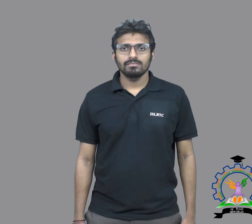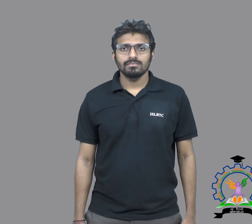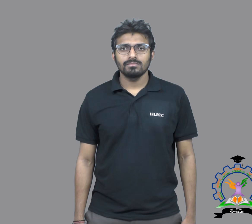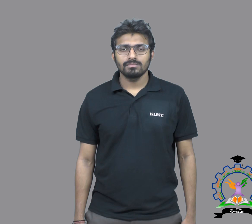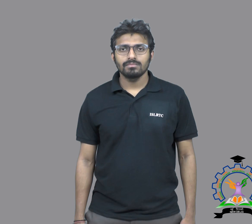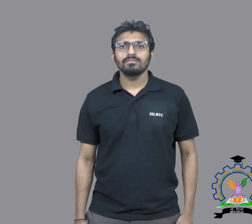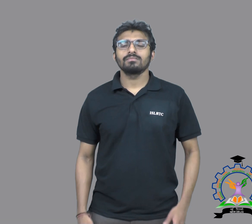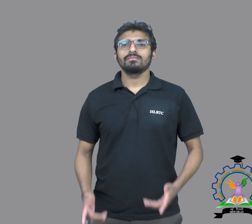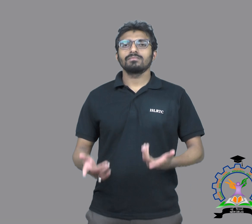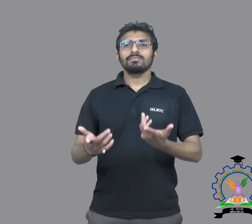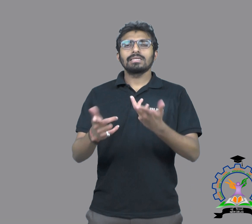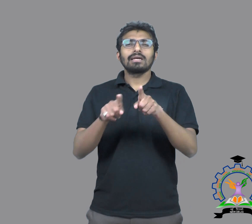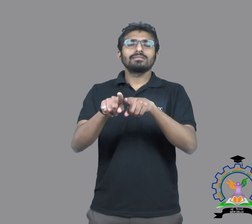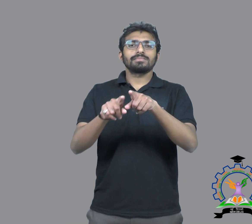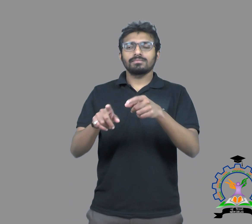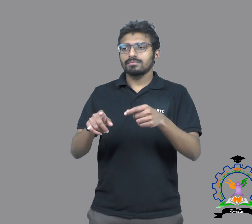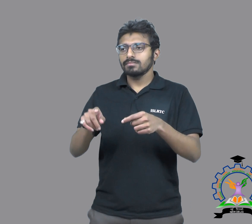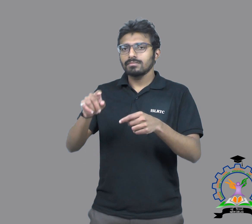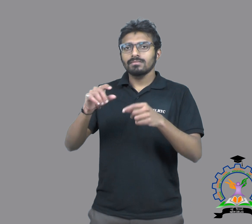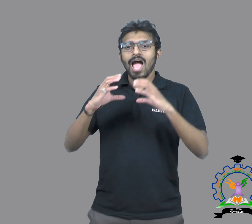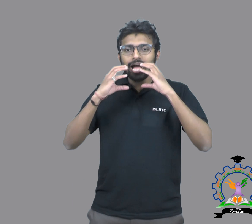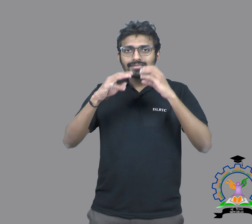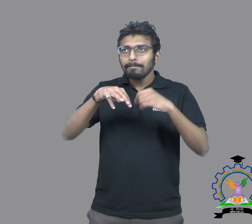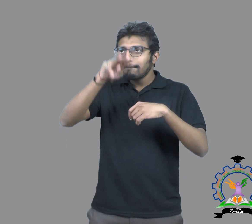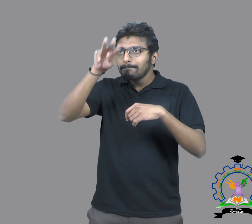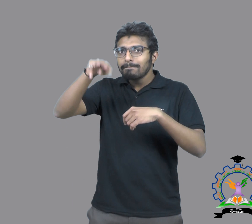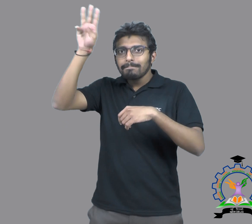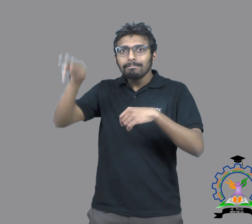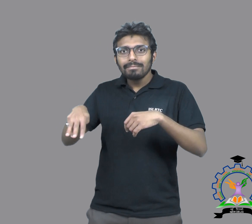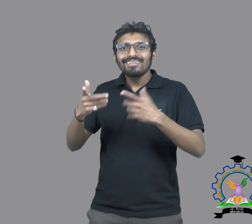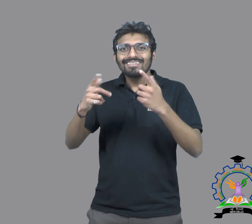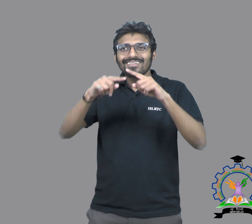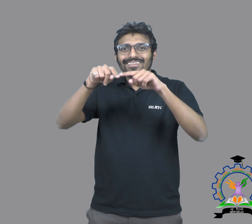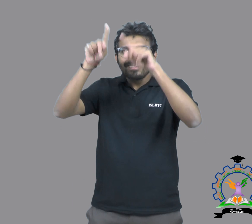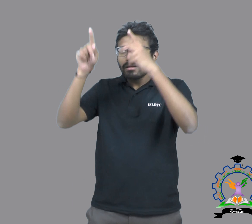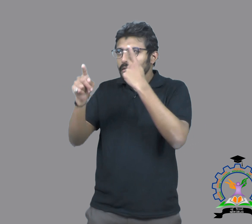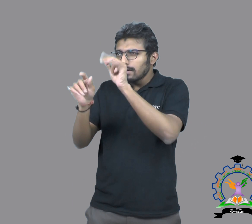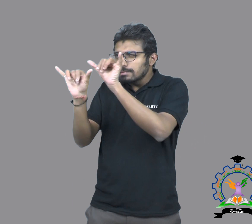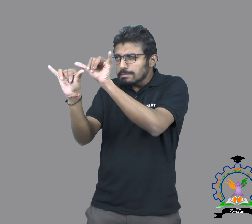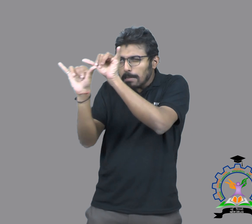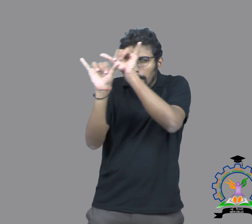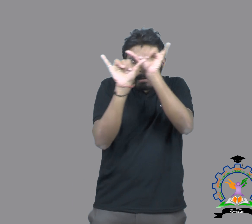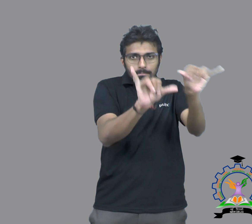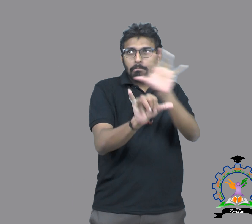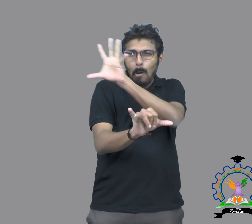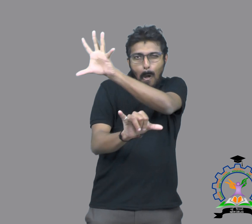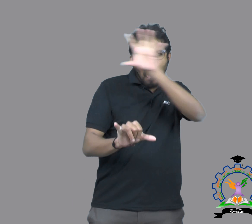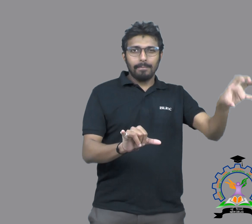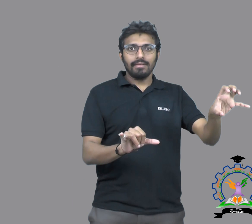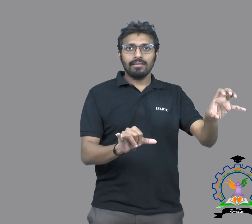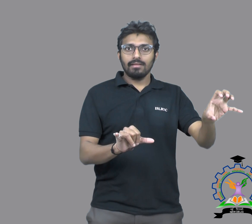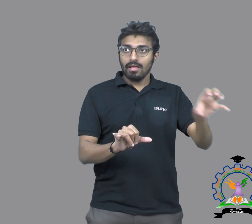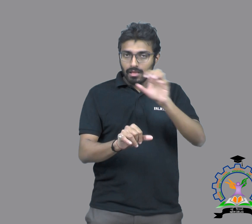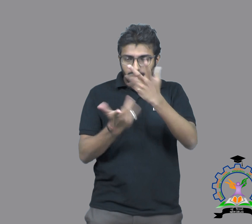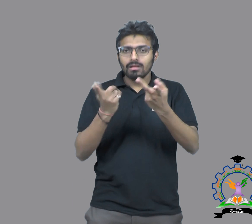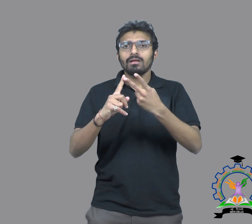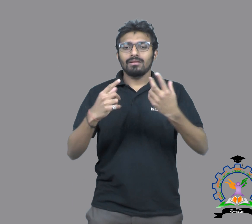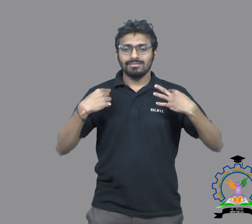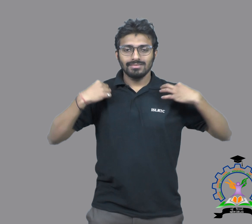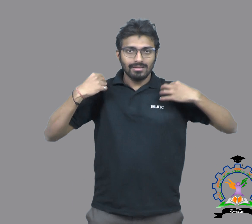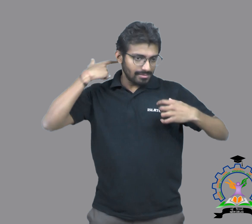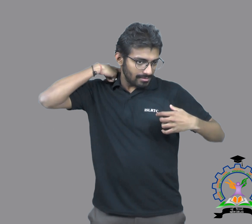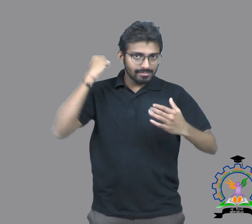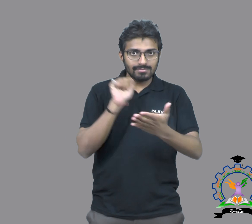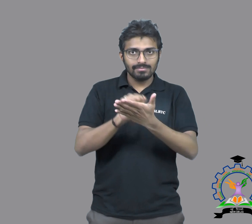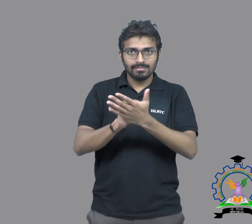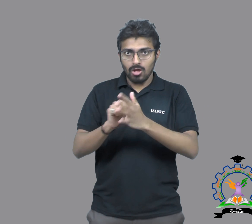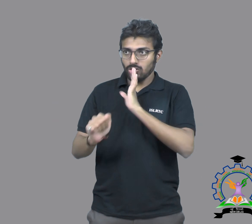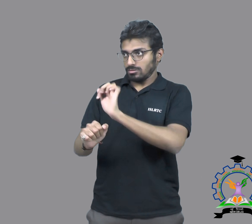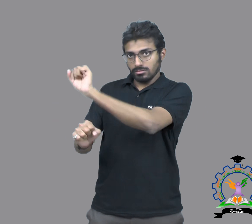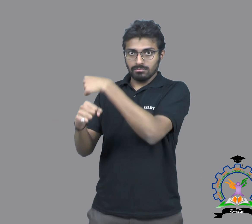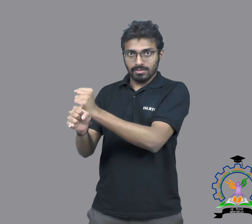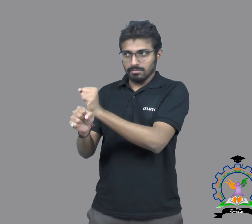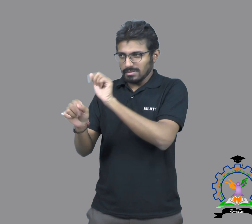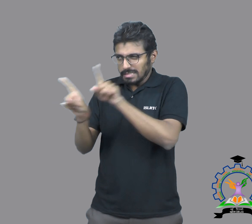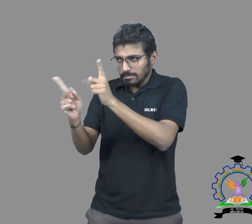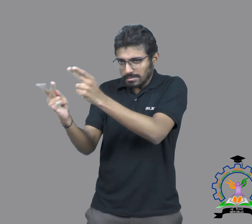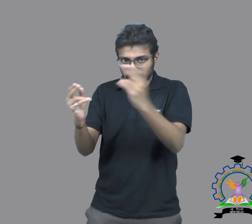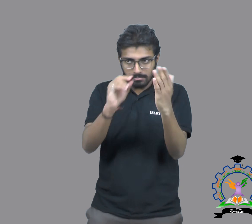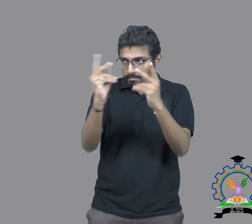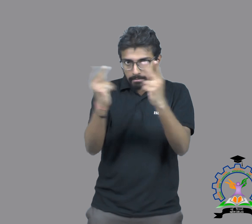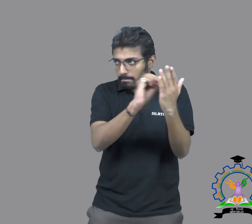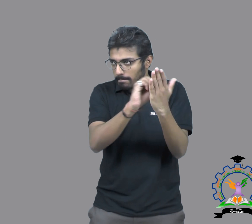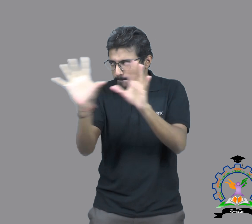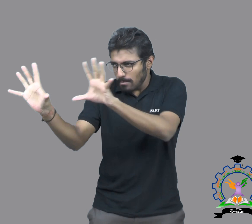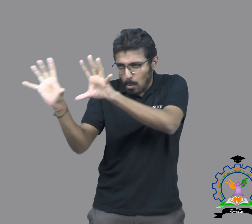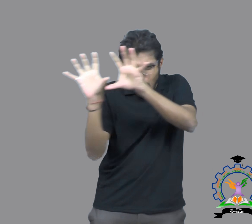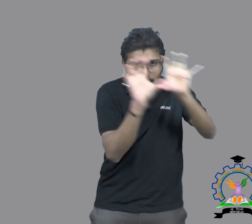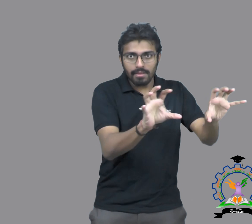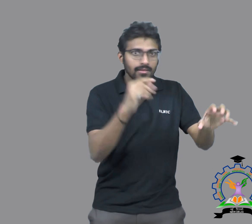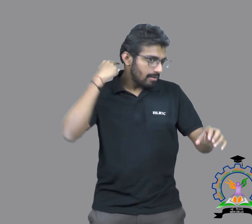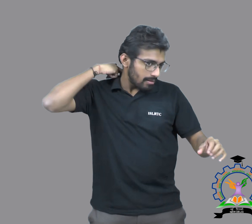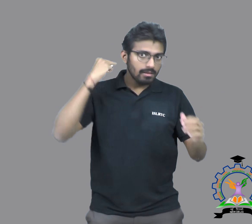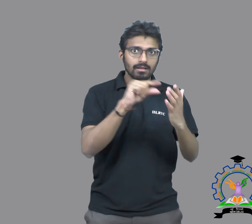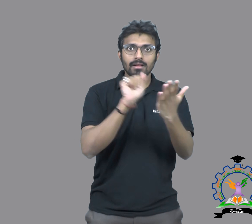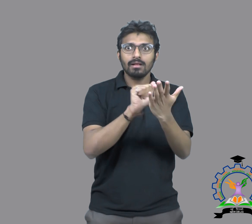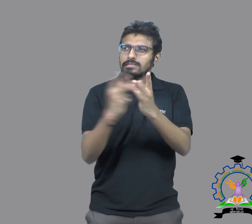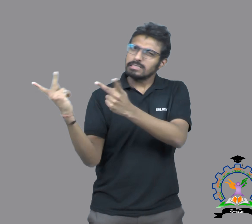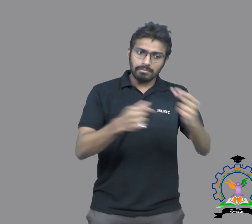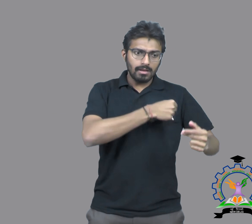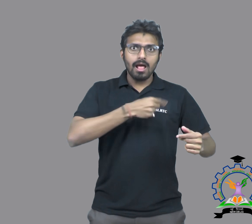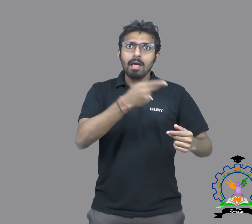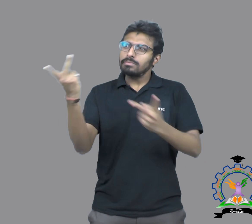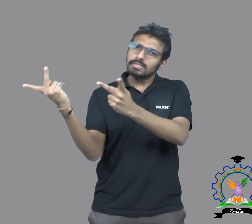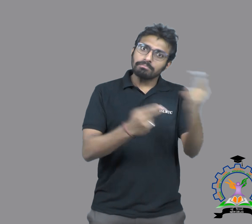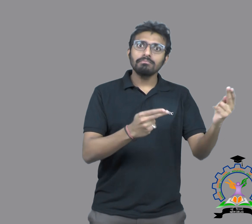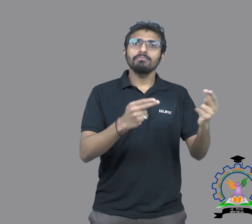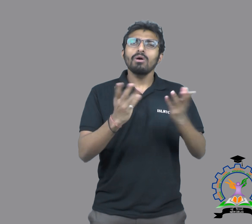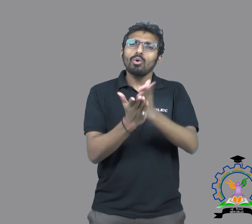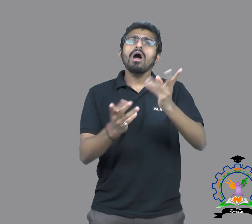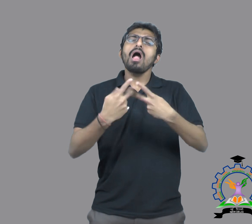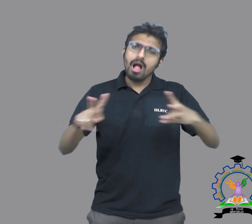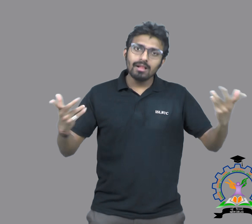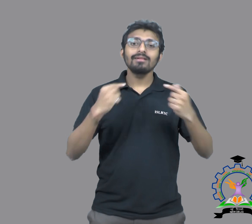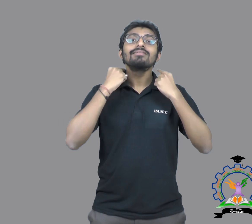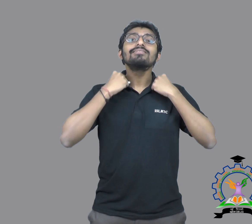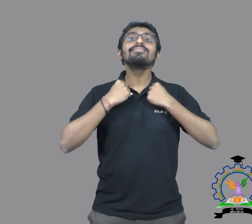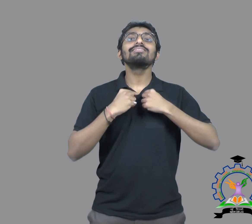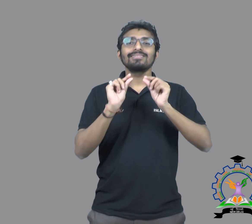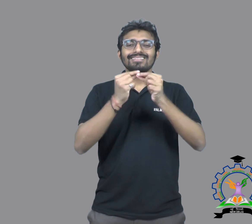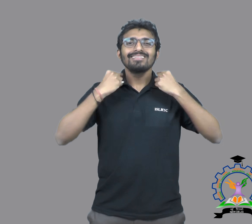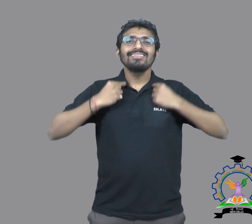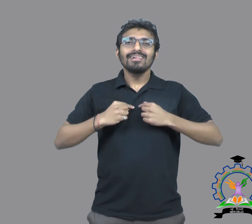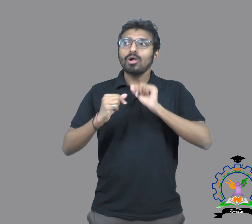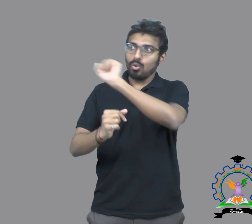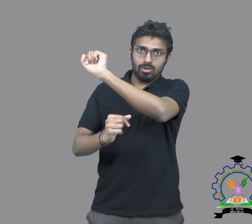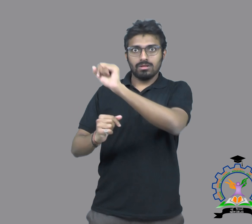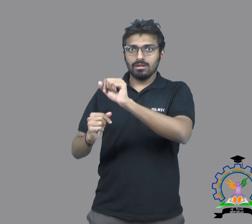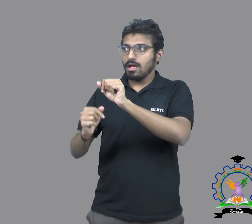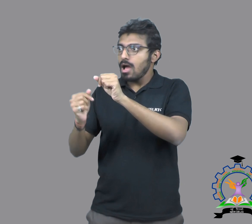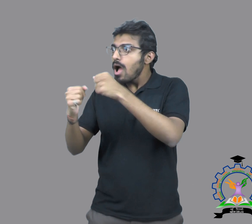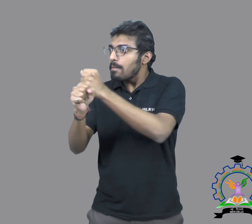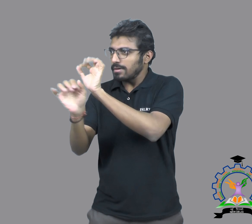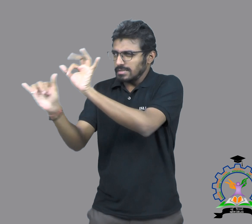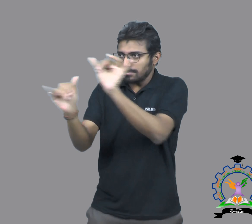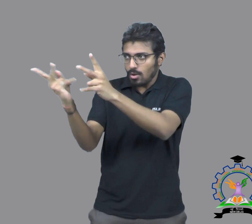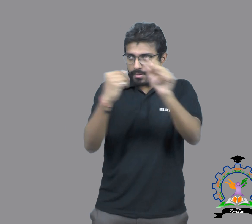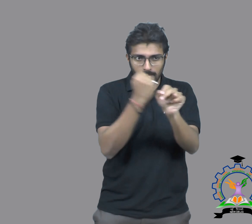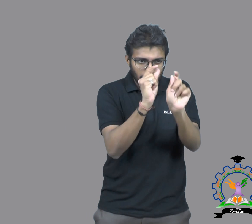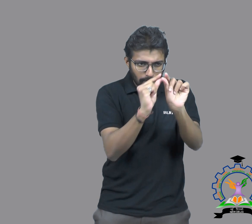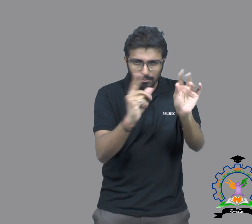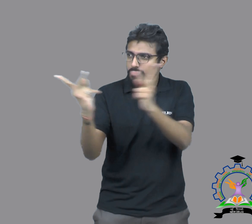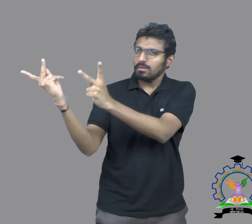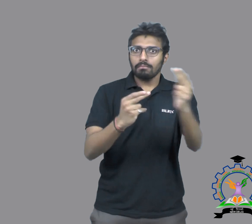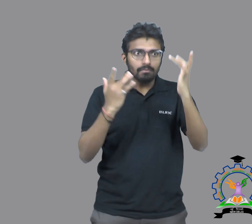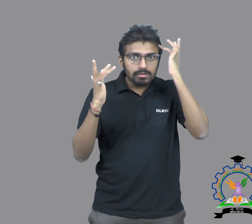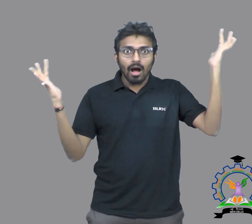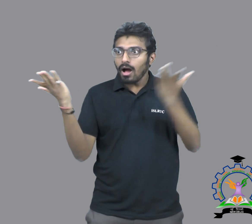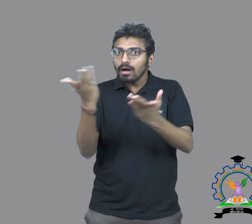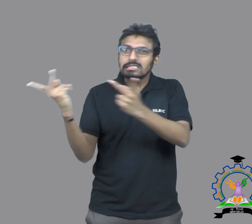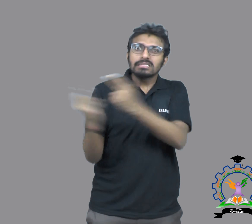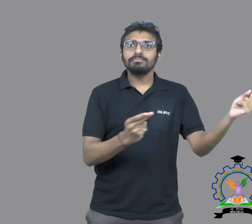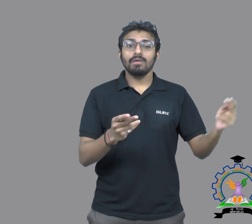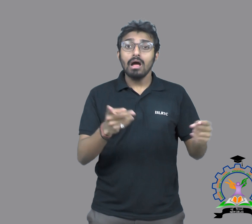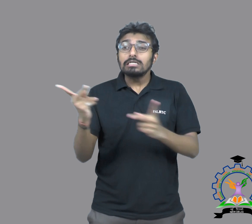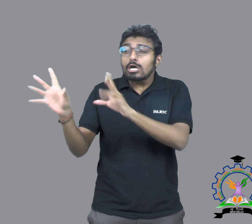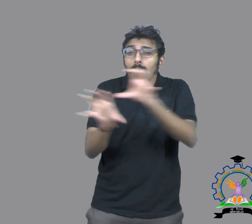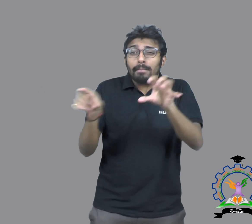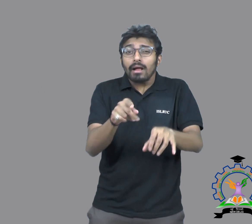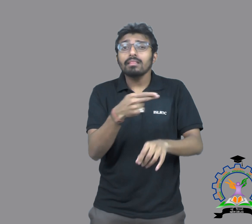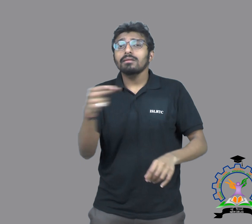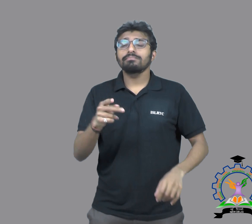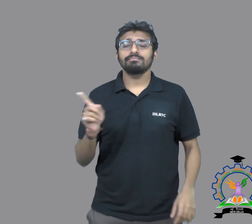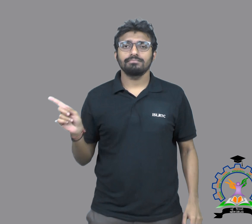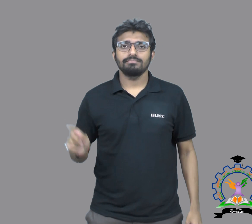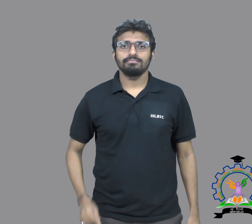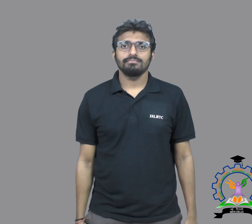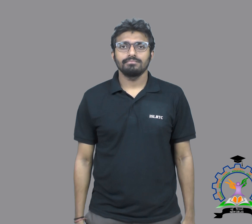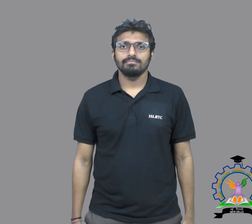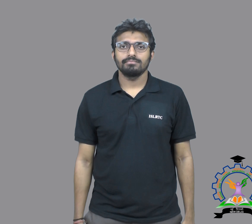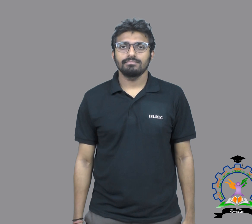Imitation